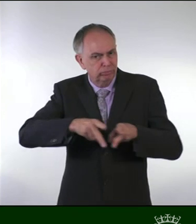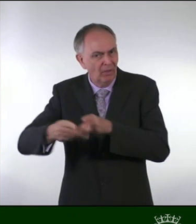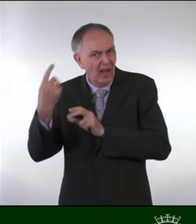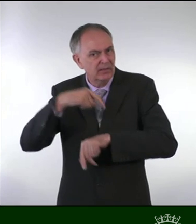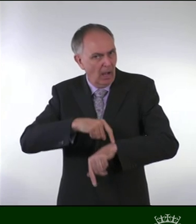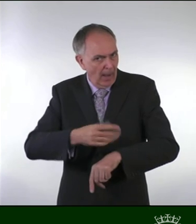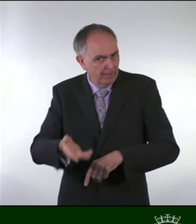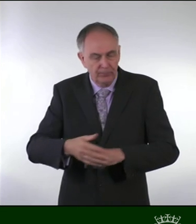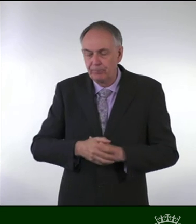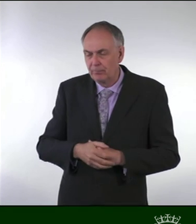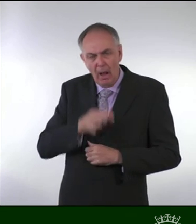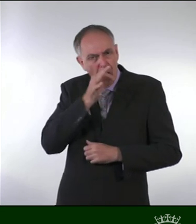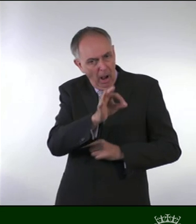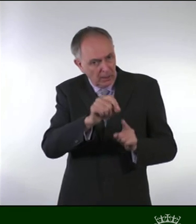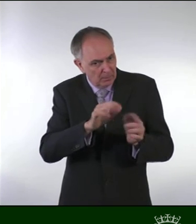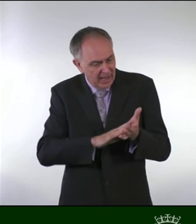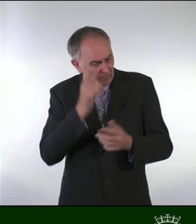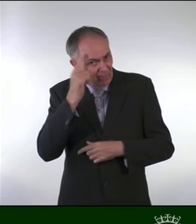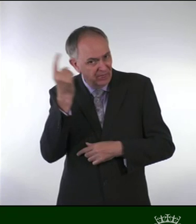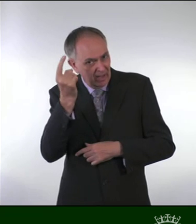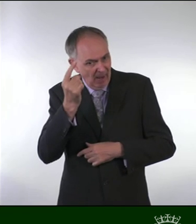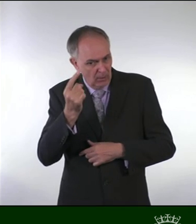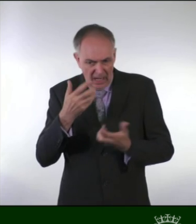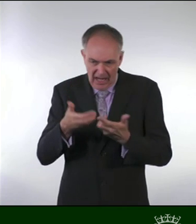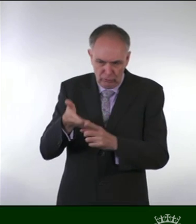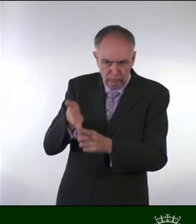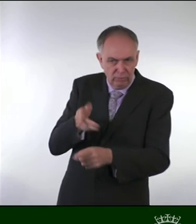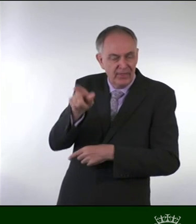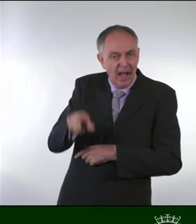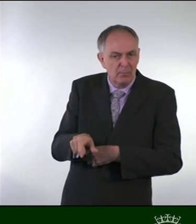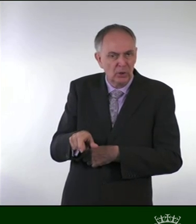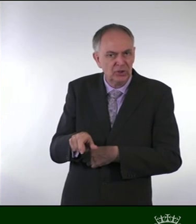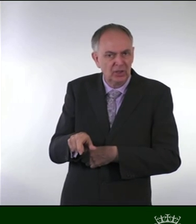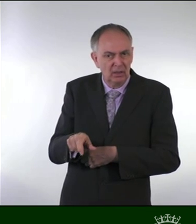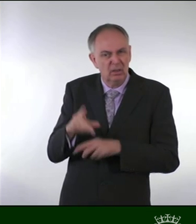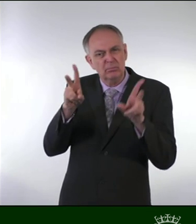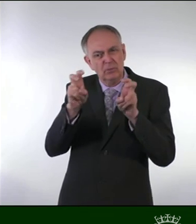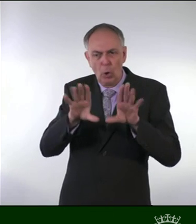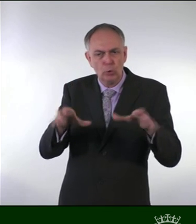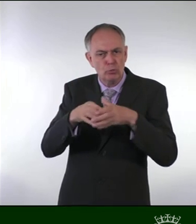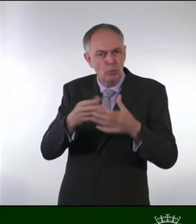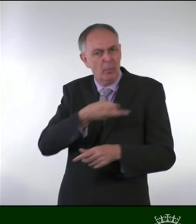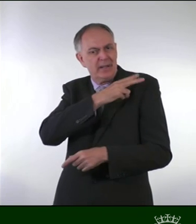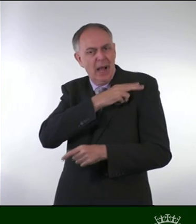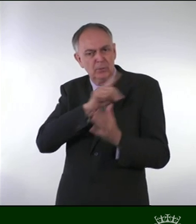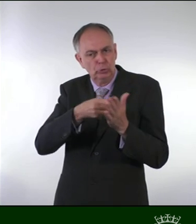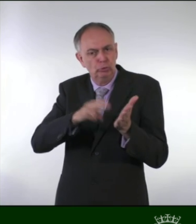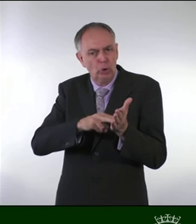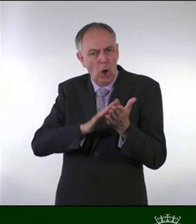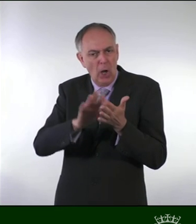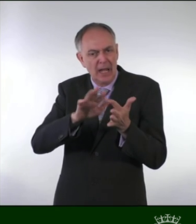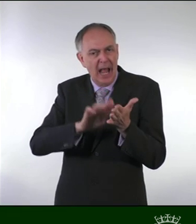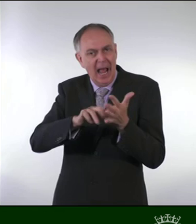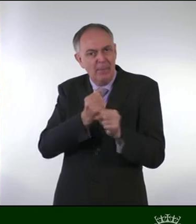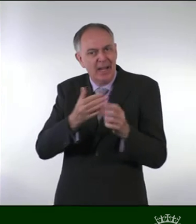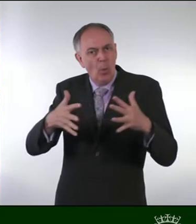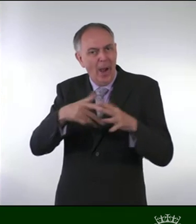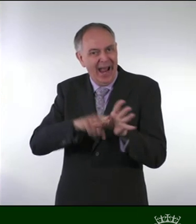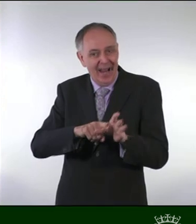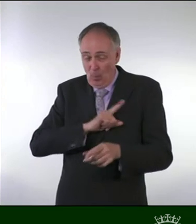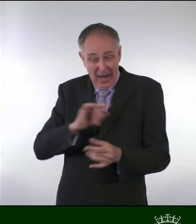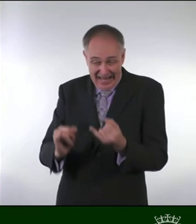Will the Prime Minister give some thought to how we might recognise Group Captain John Hemingway not for himself, but as the final representative of the few?